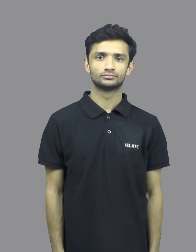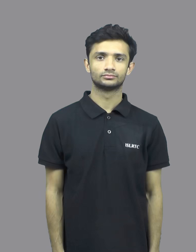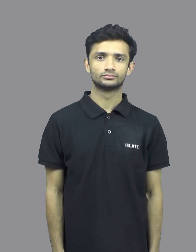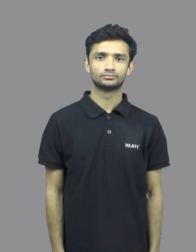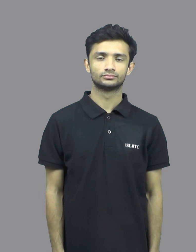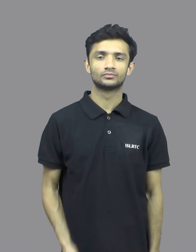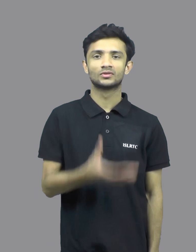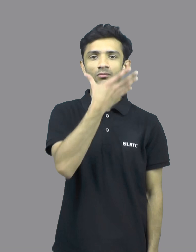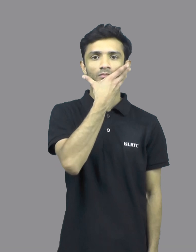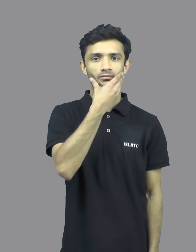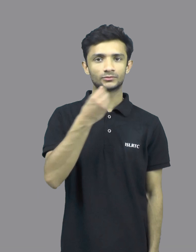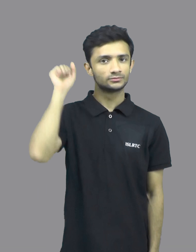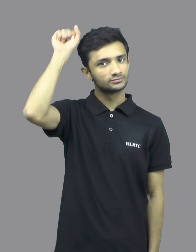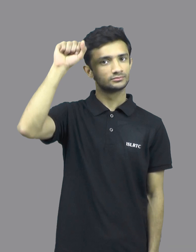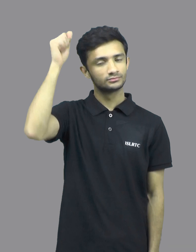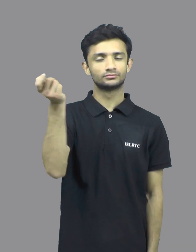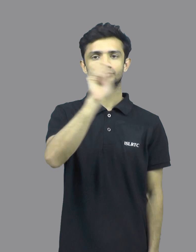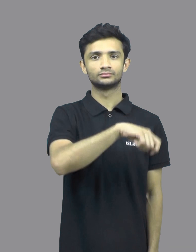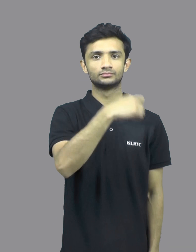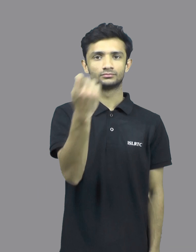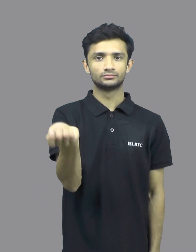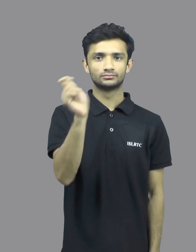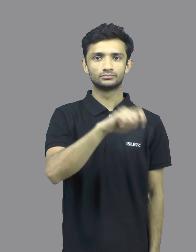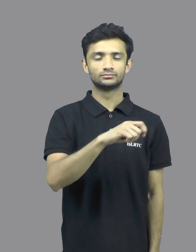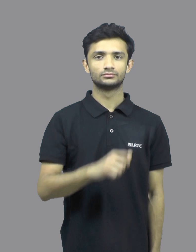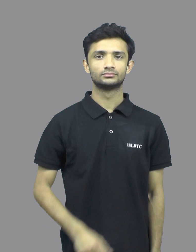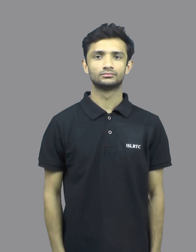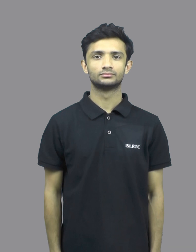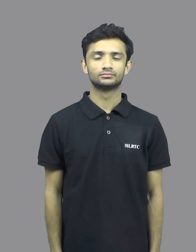Sikhism Sikh